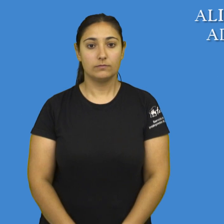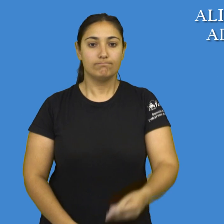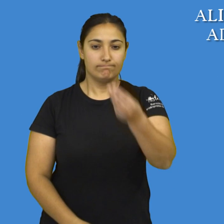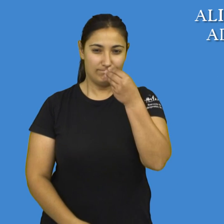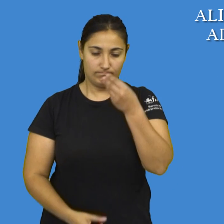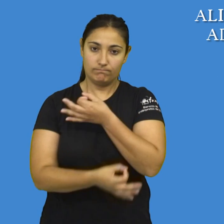comer